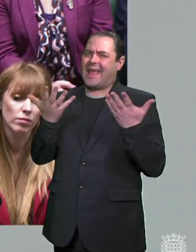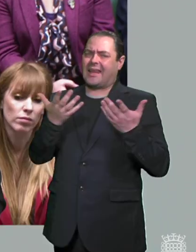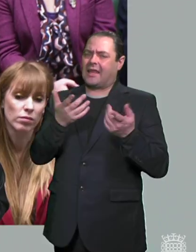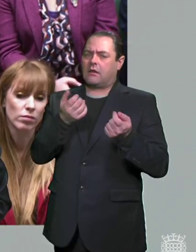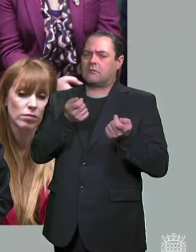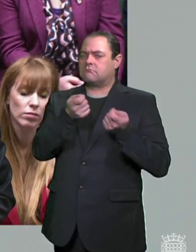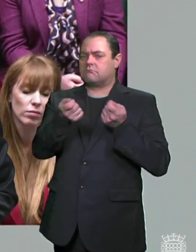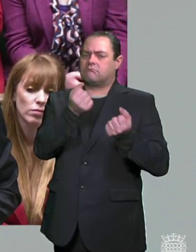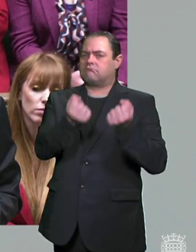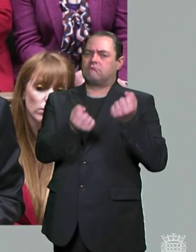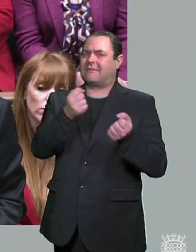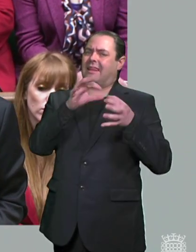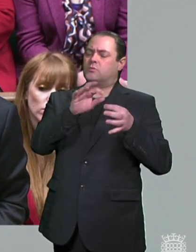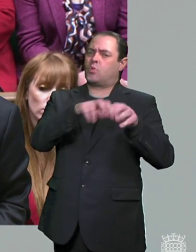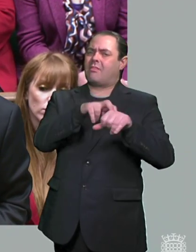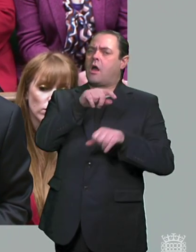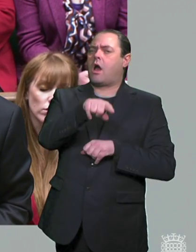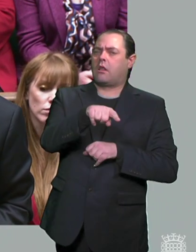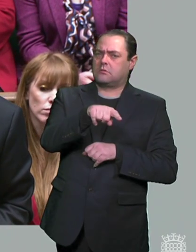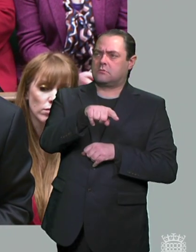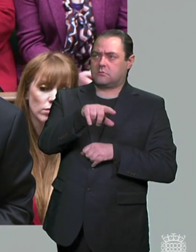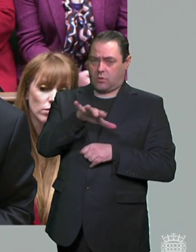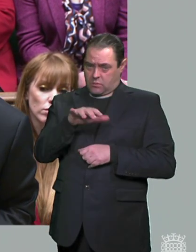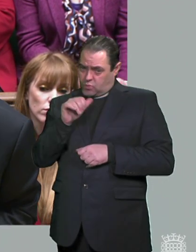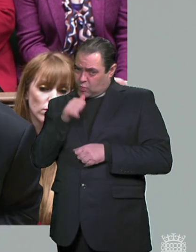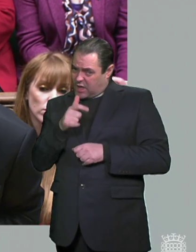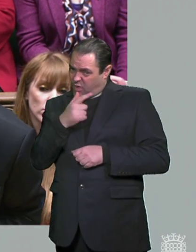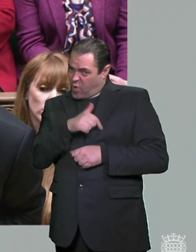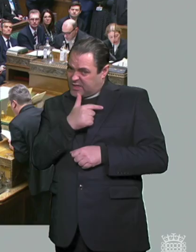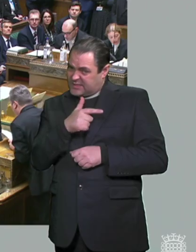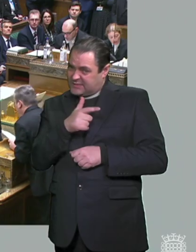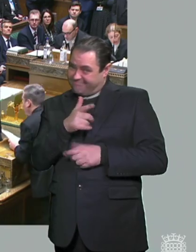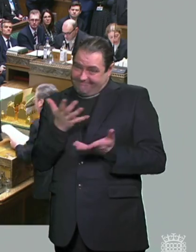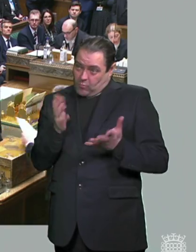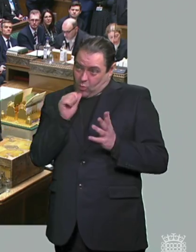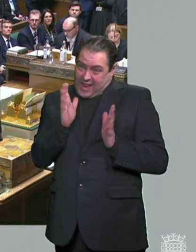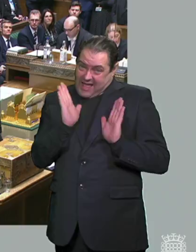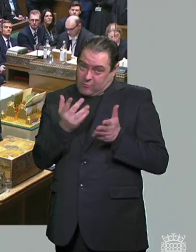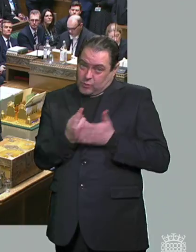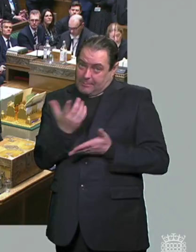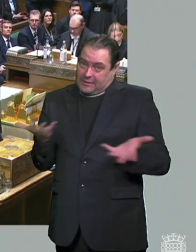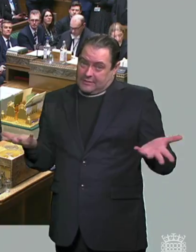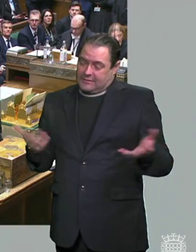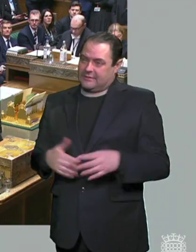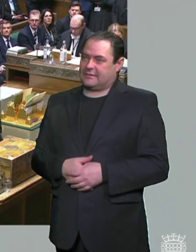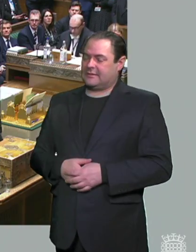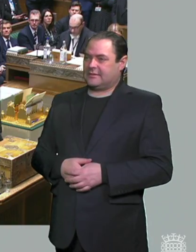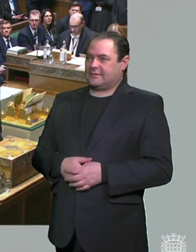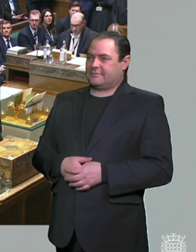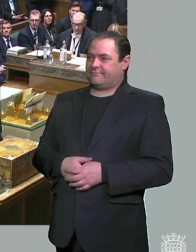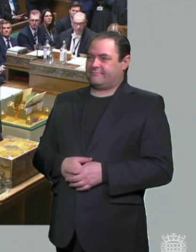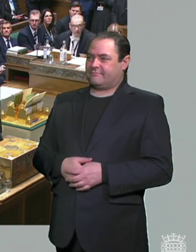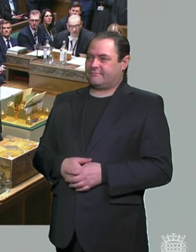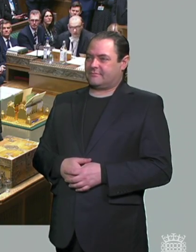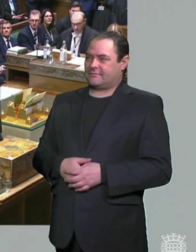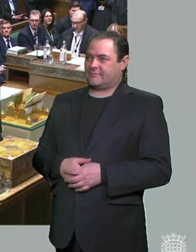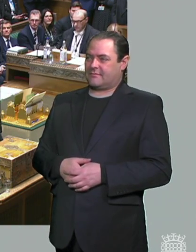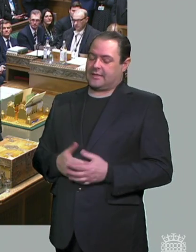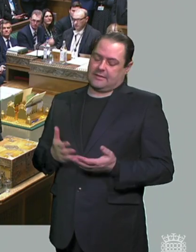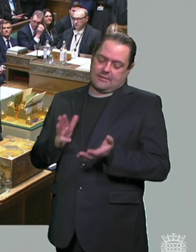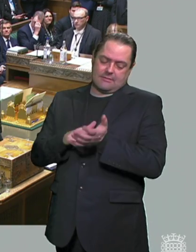Will the Prime Minister be honest with them, and tell them that is not going to happen?